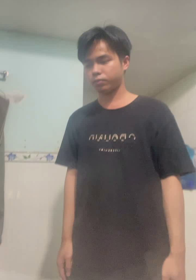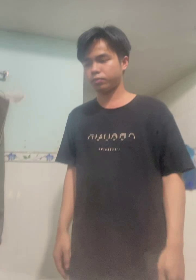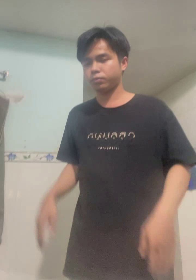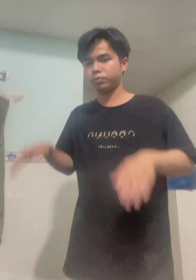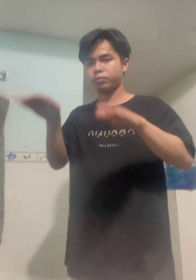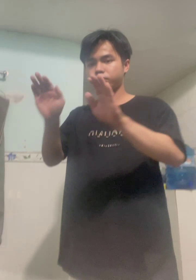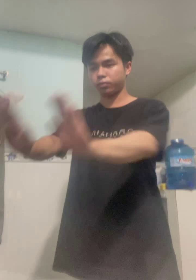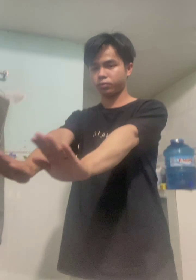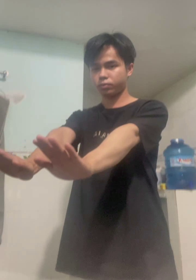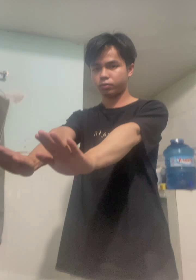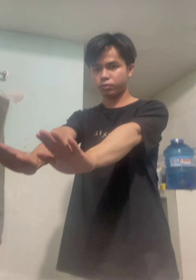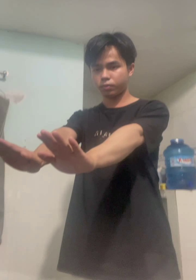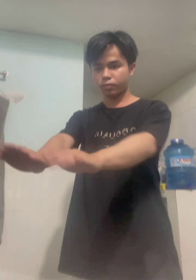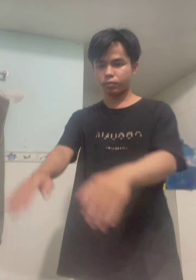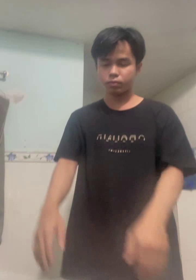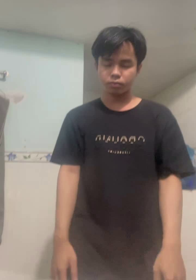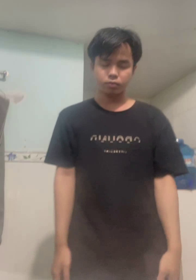dung lai